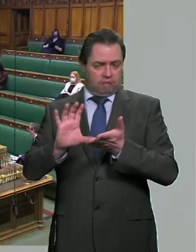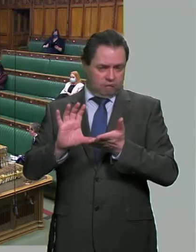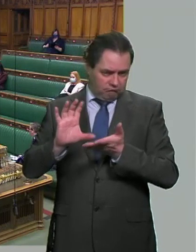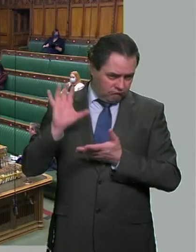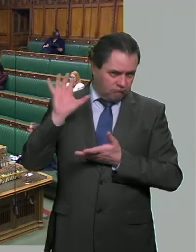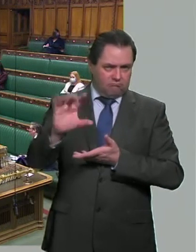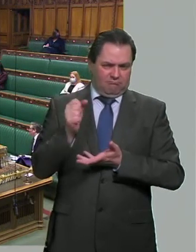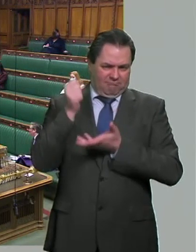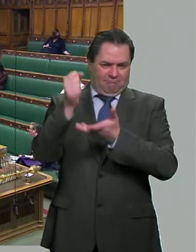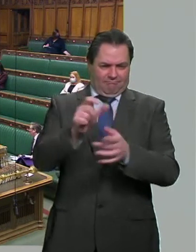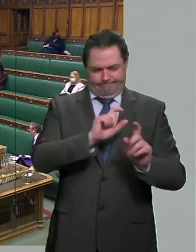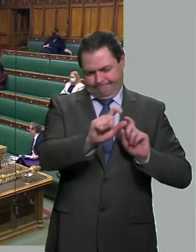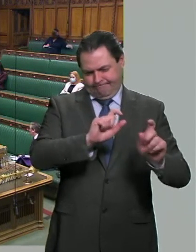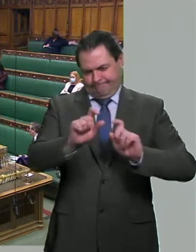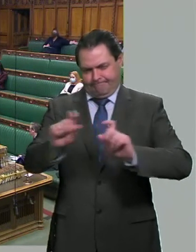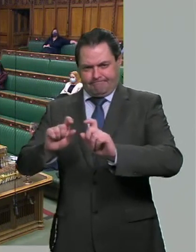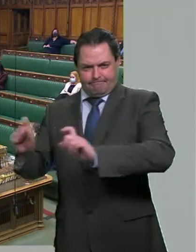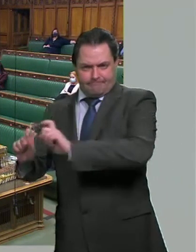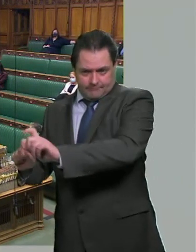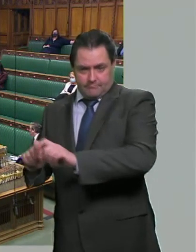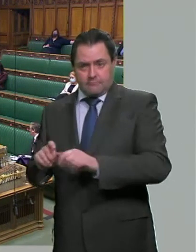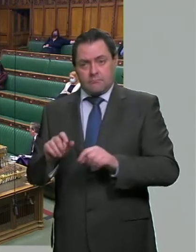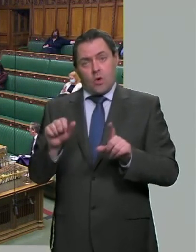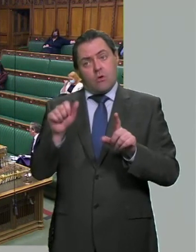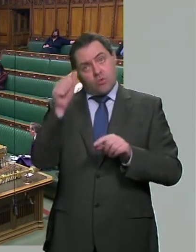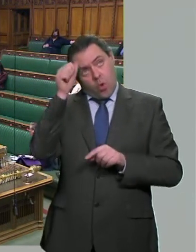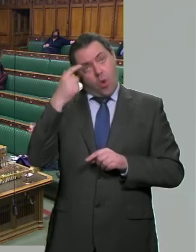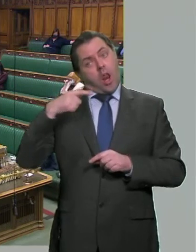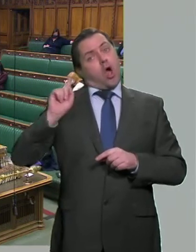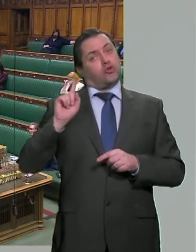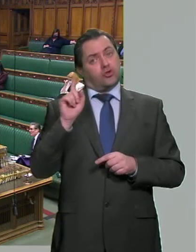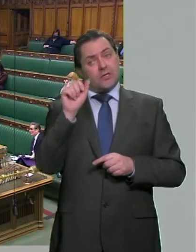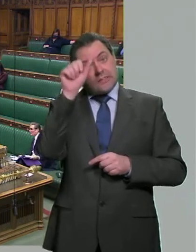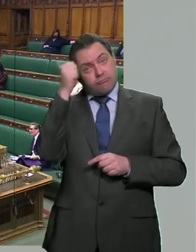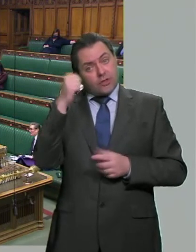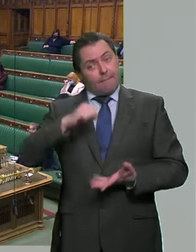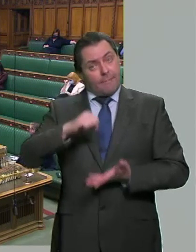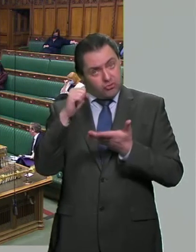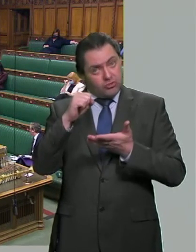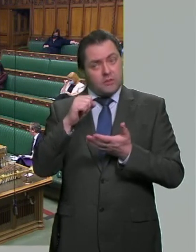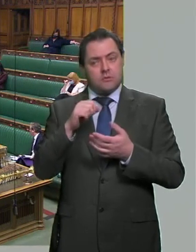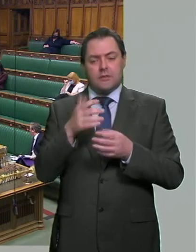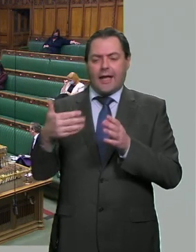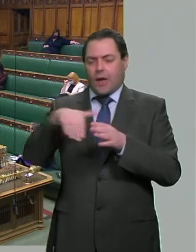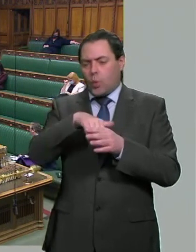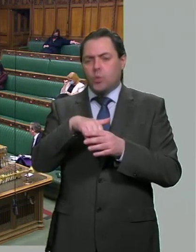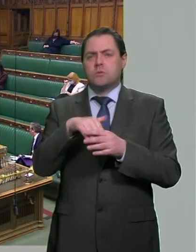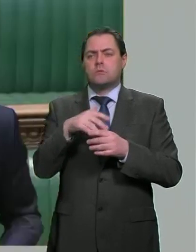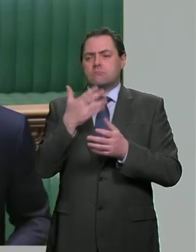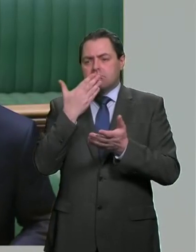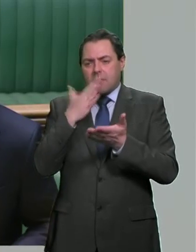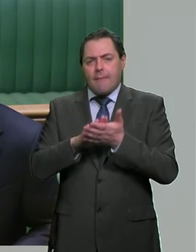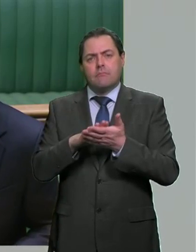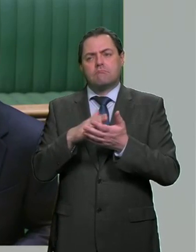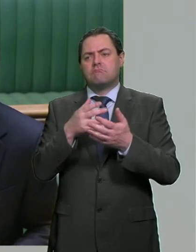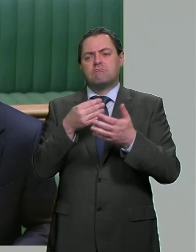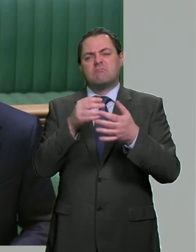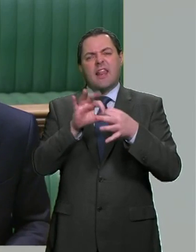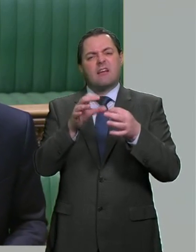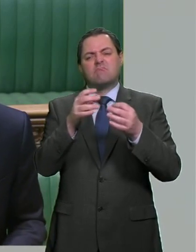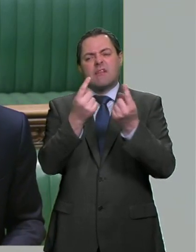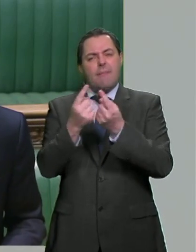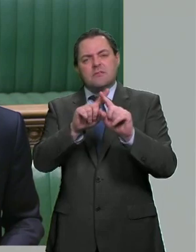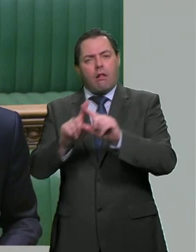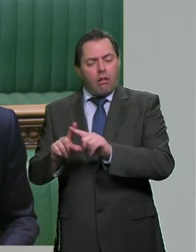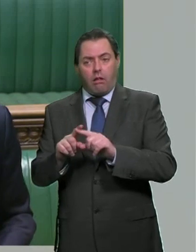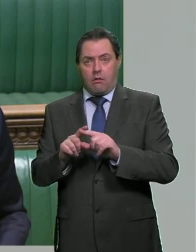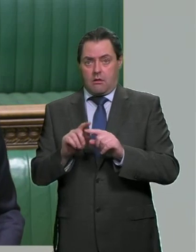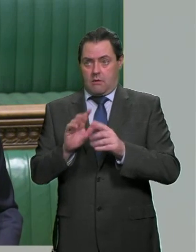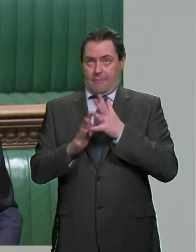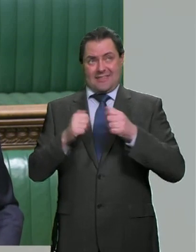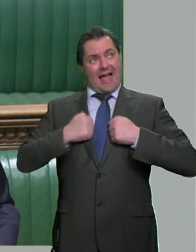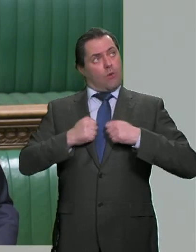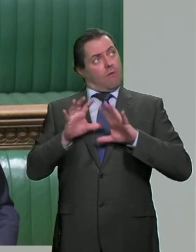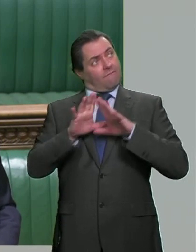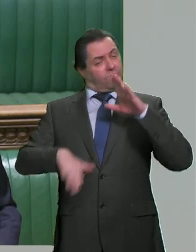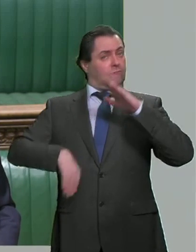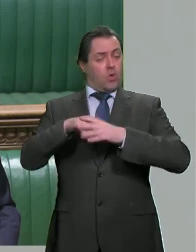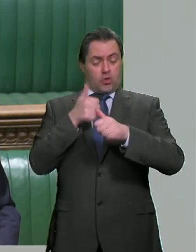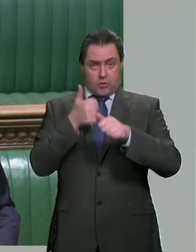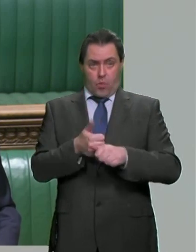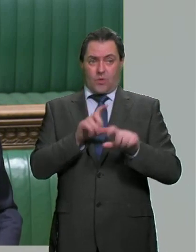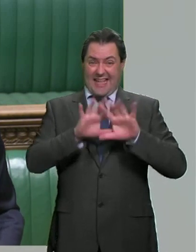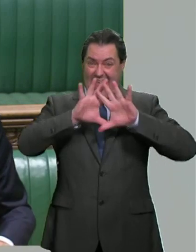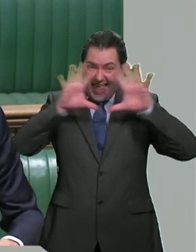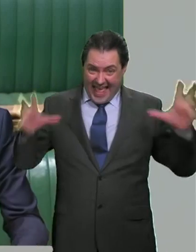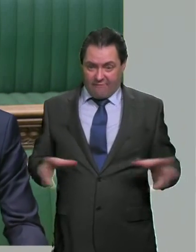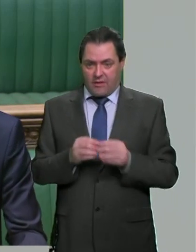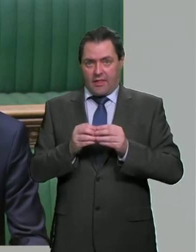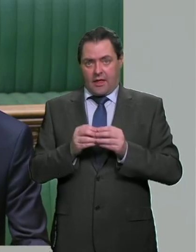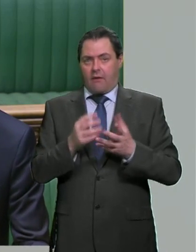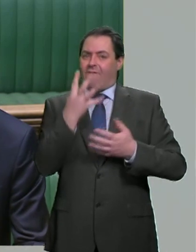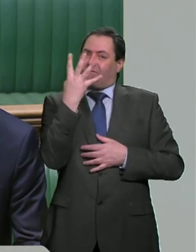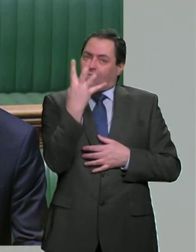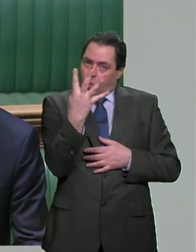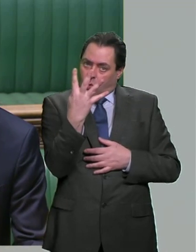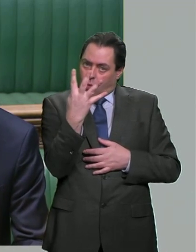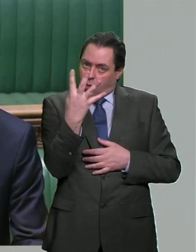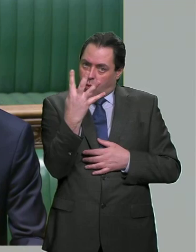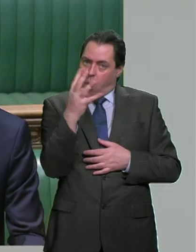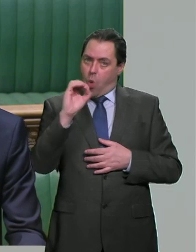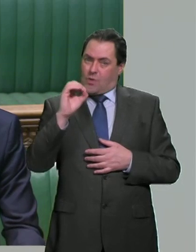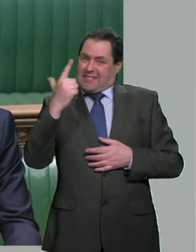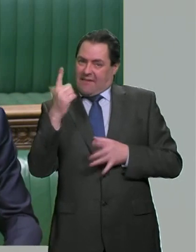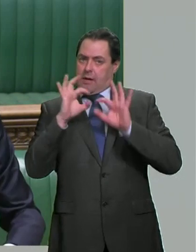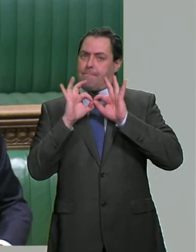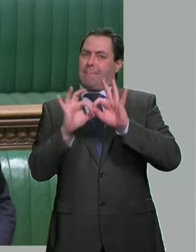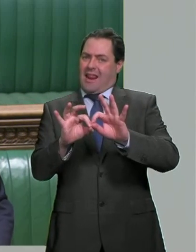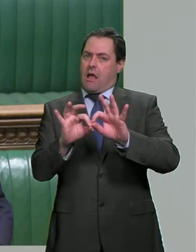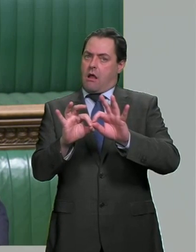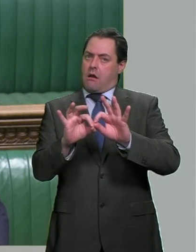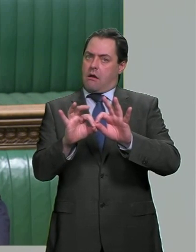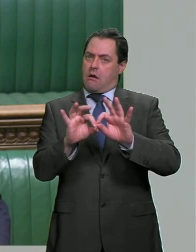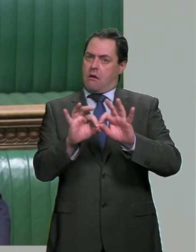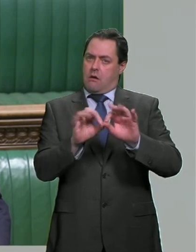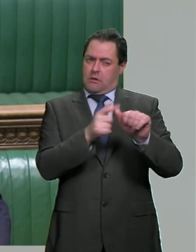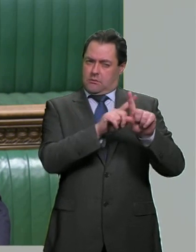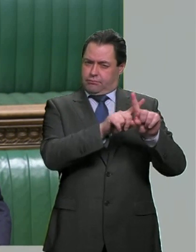Once you include the measures announced at the spring Budget last year, including the step change in capital investment, total fiscal support from this Government over this year and next amounts to £407 billion.